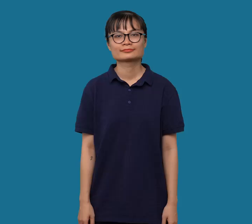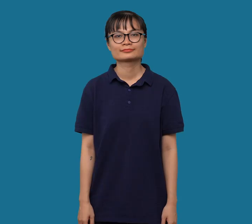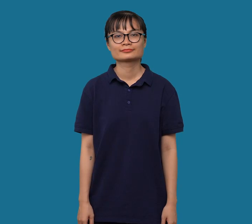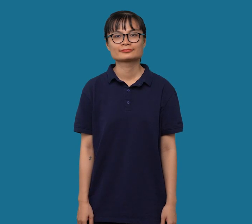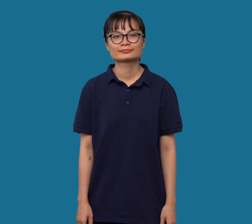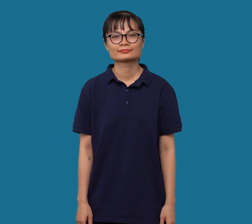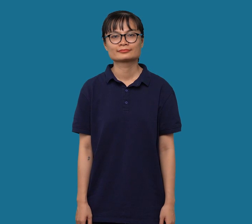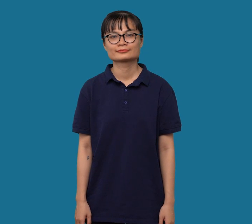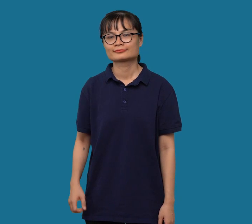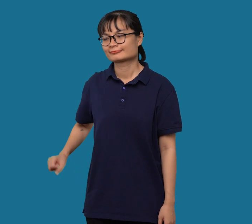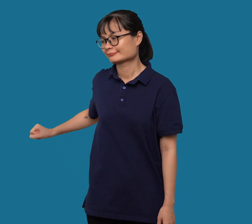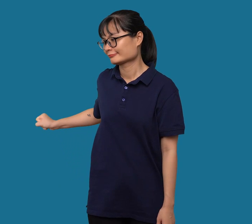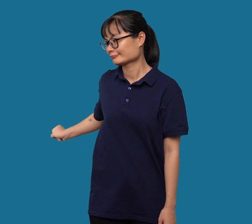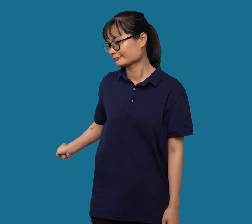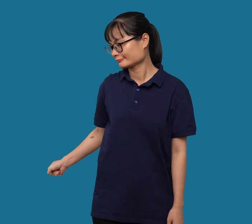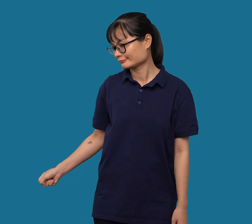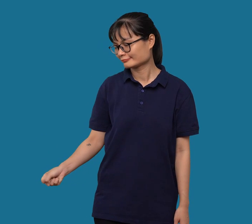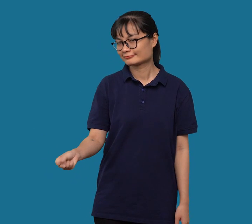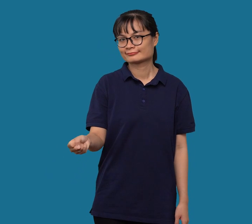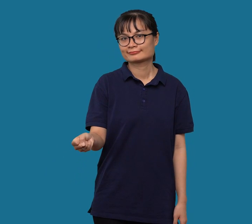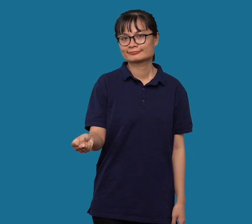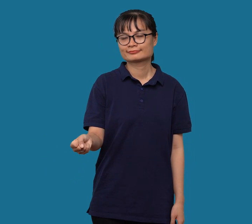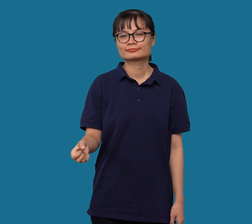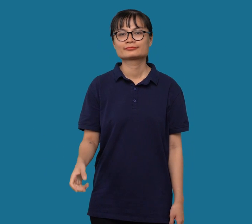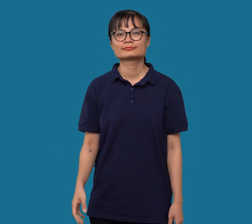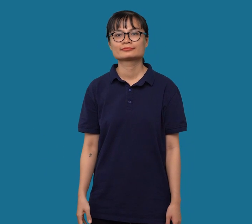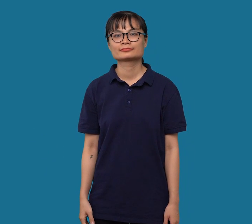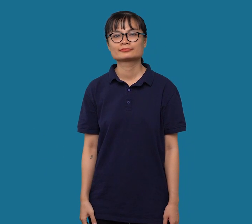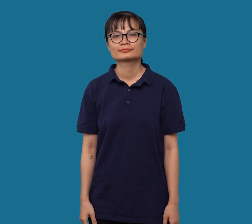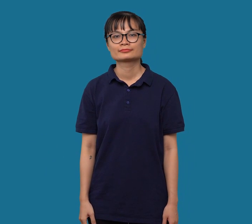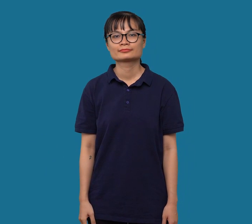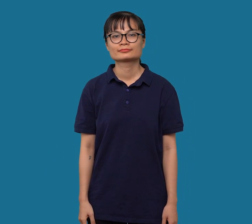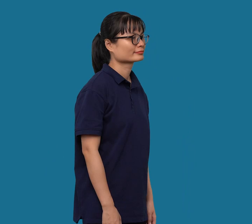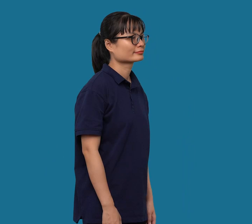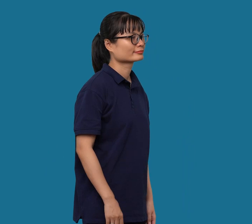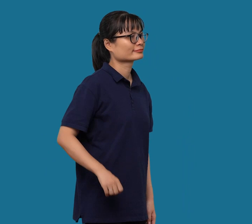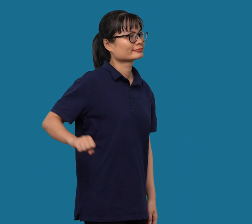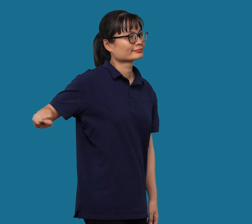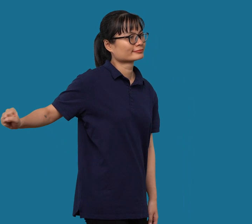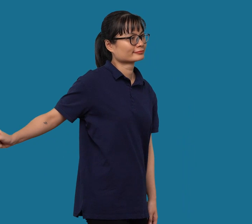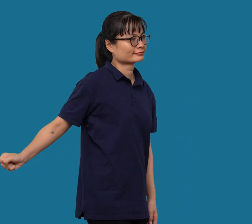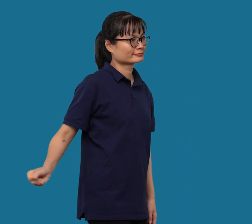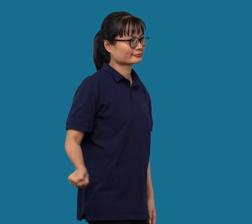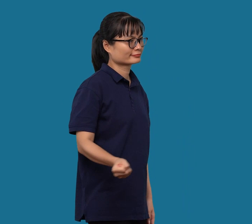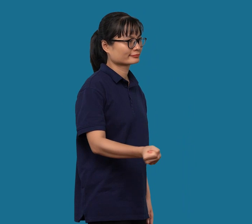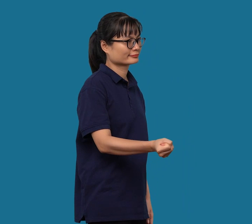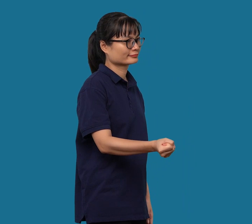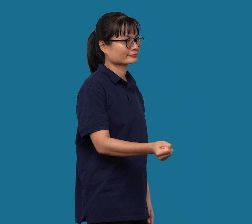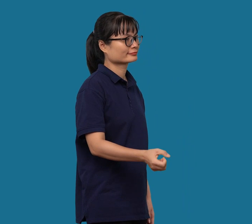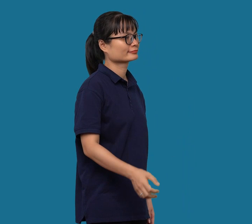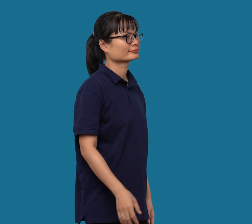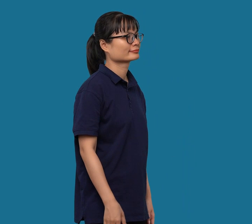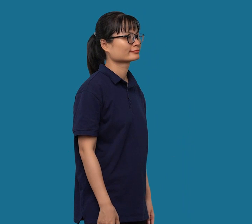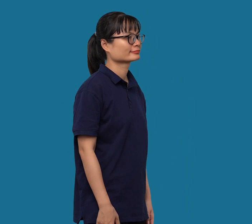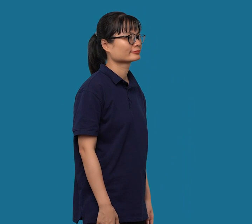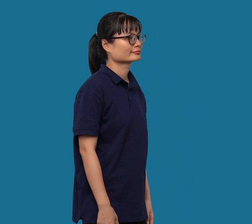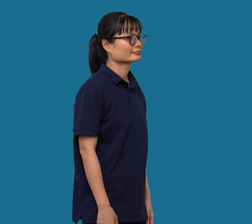va li